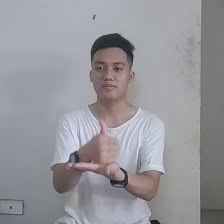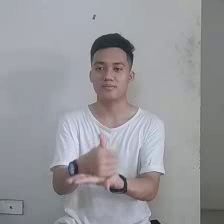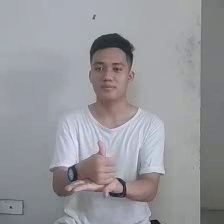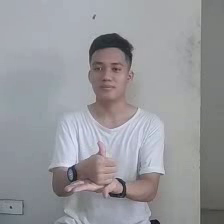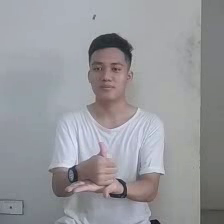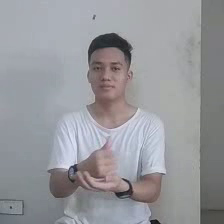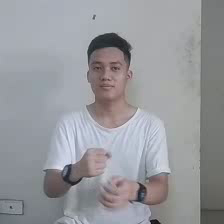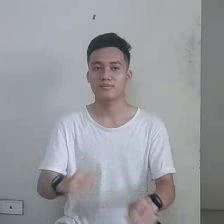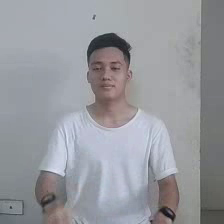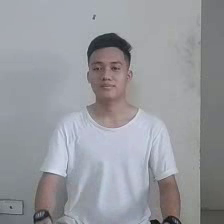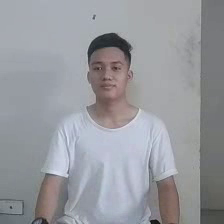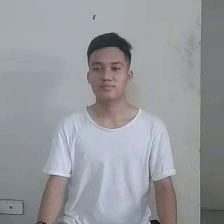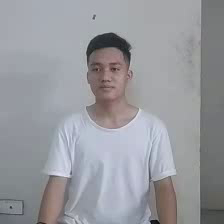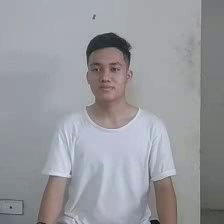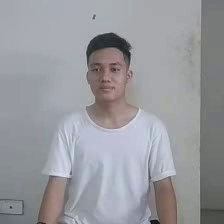Giúp